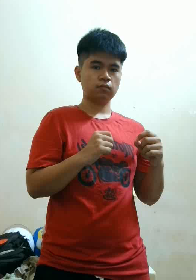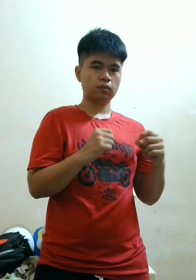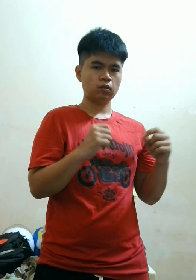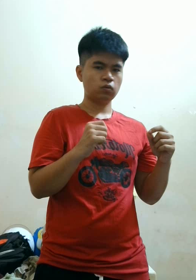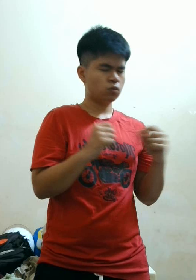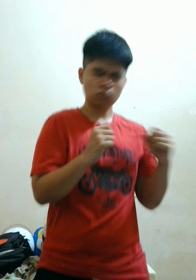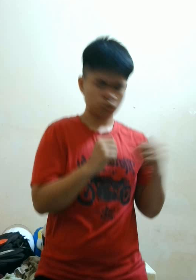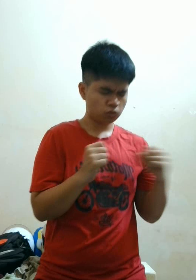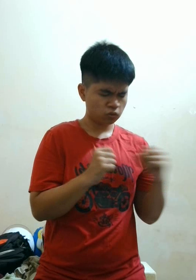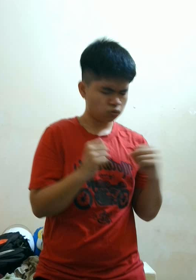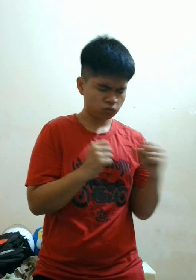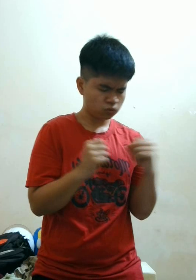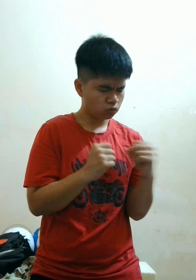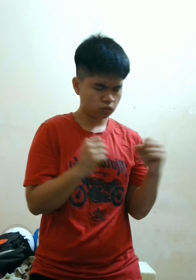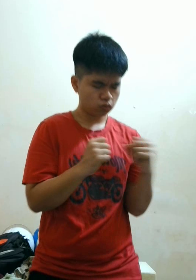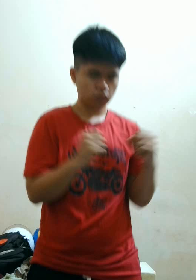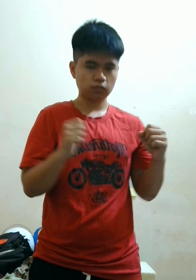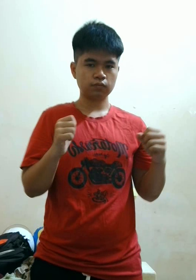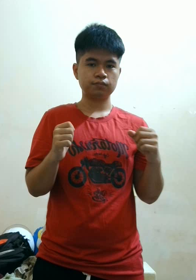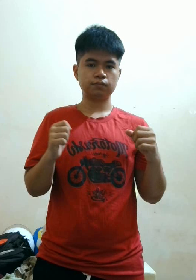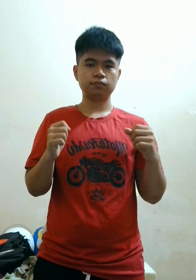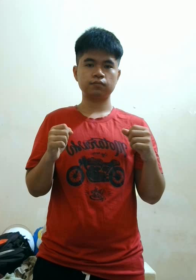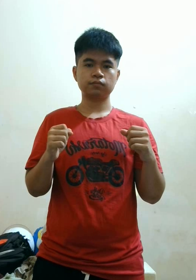lanh